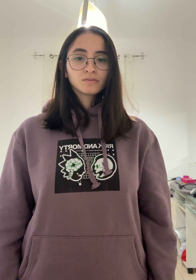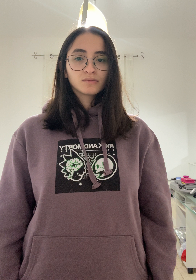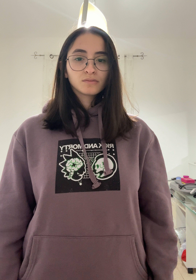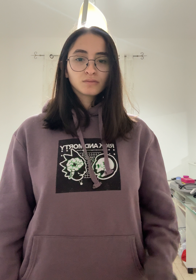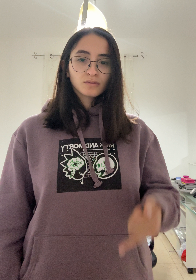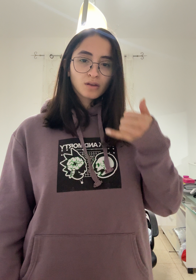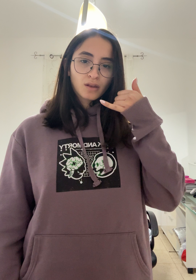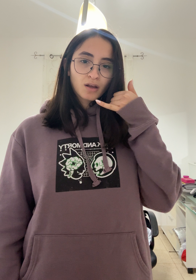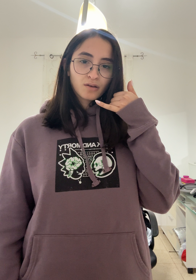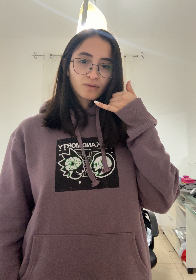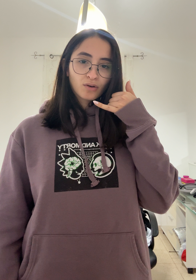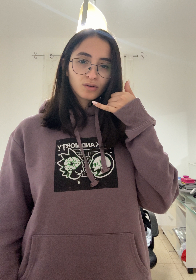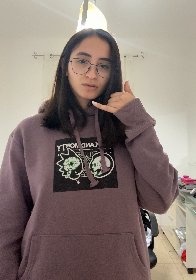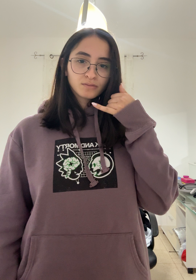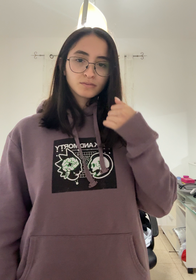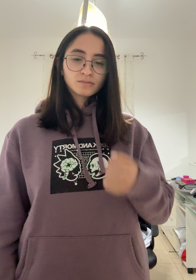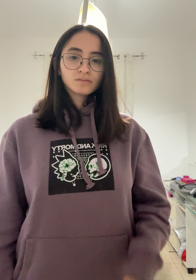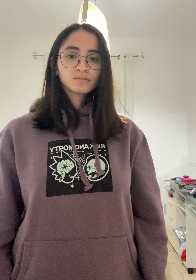טלפון